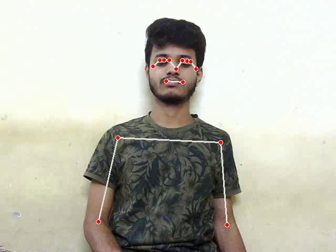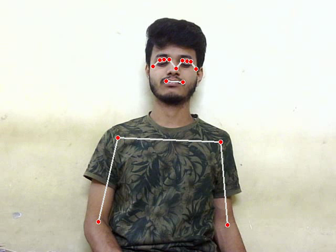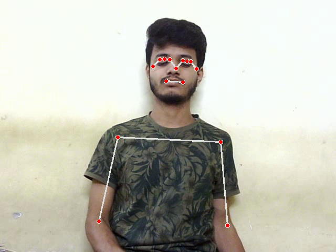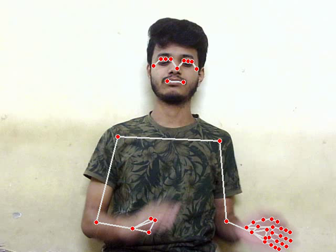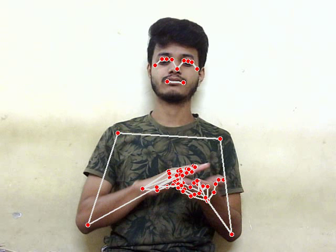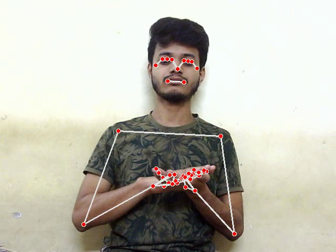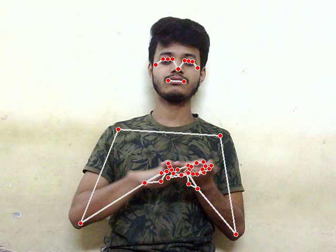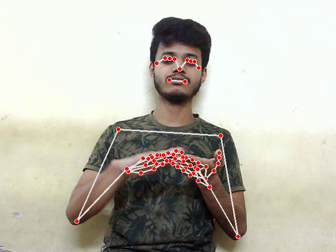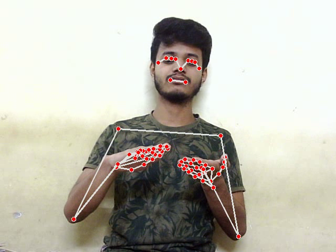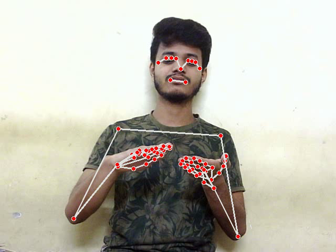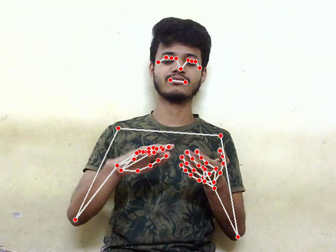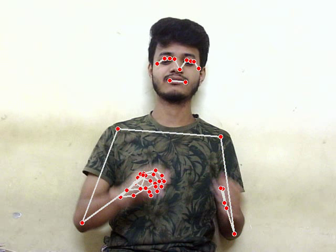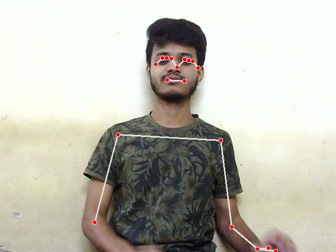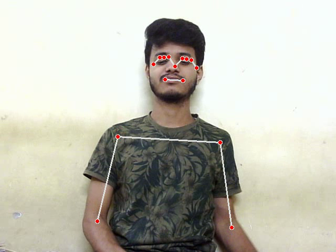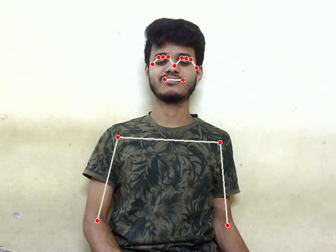nice